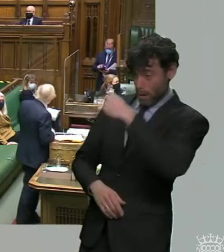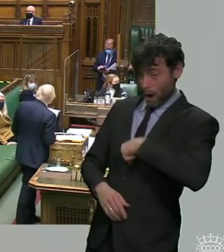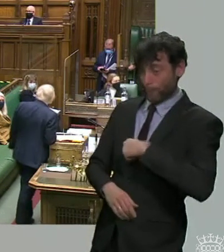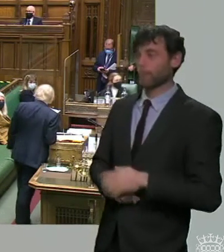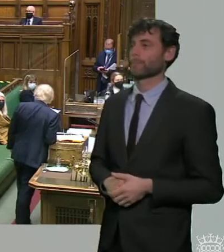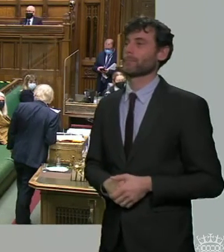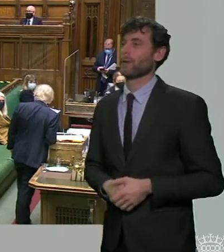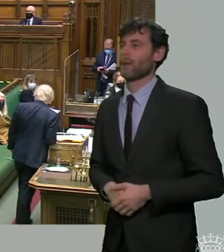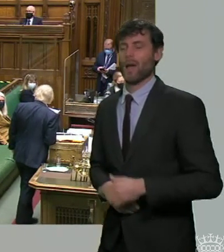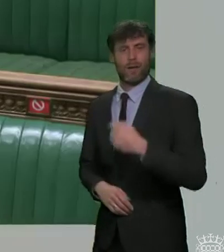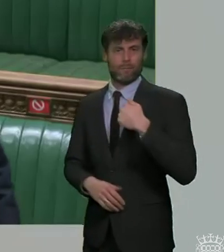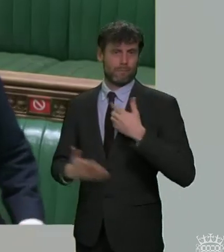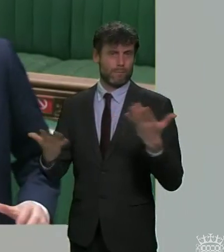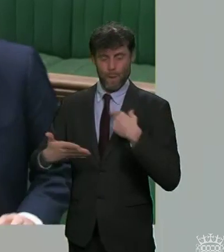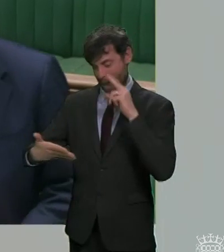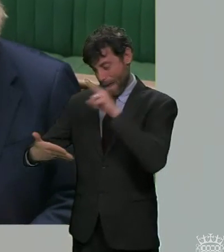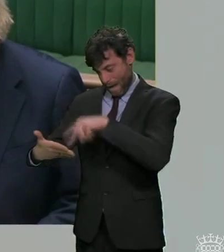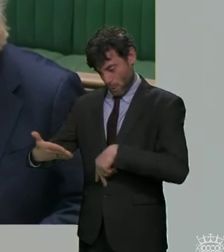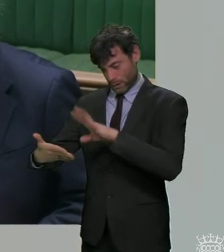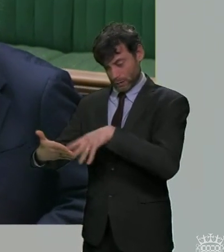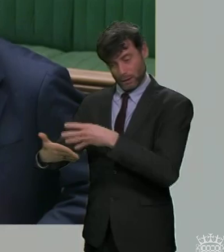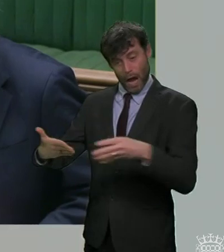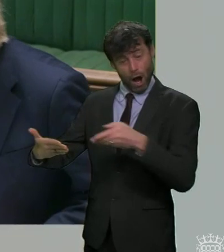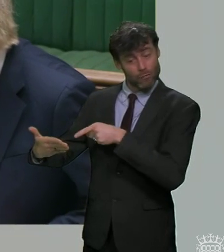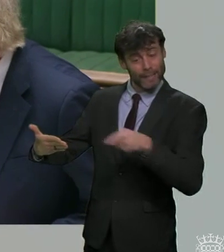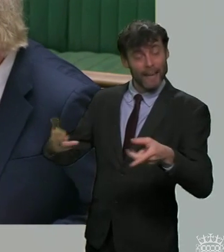I will look very carefully at my diary to see whether I can actually get up to Blackpool.